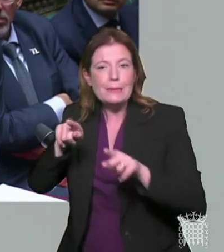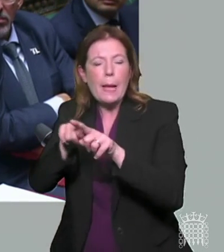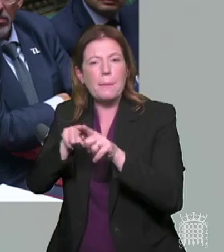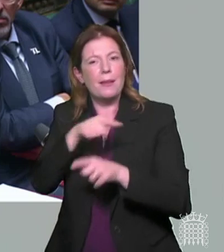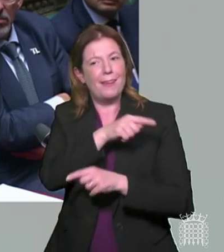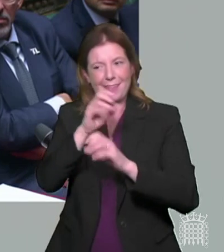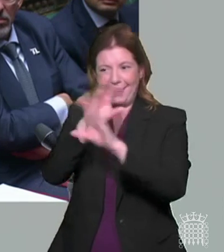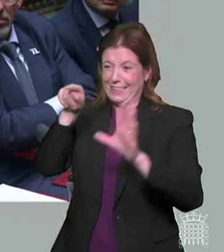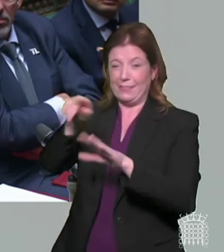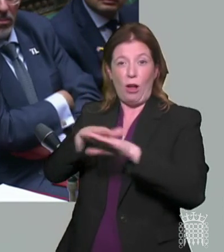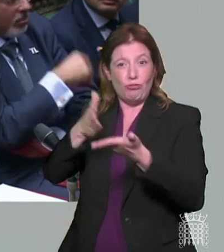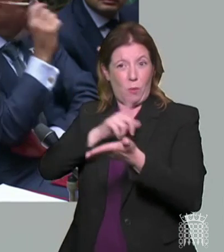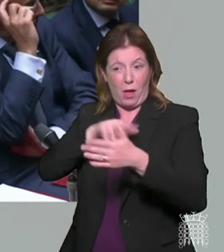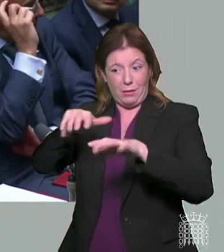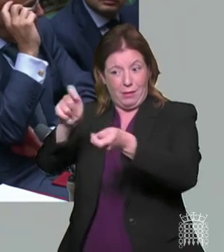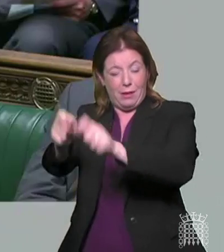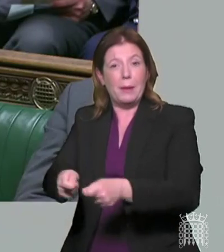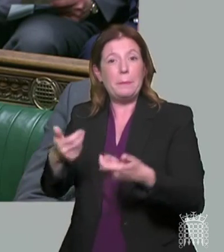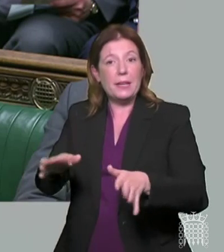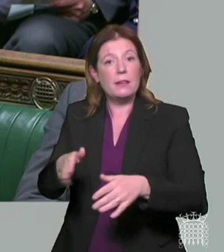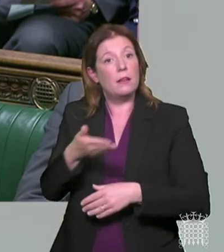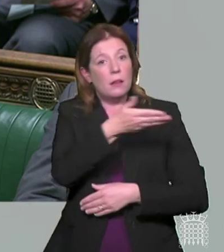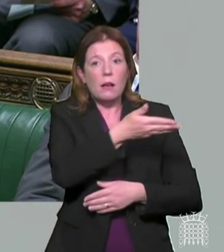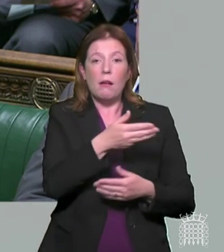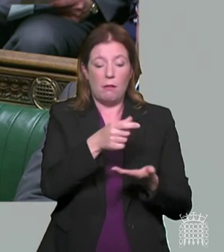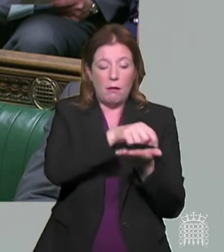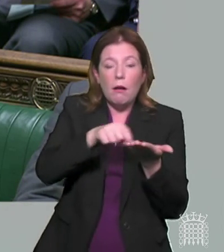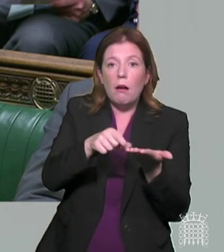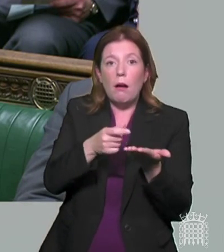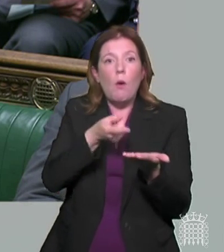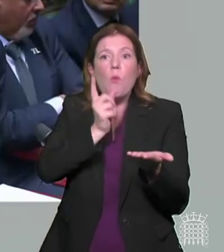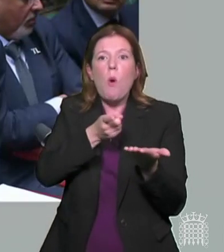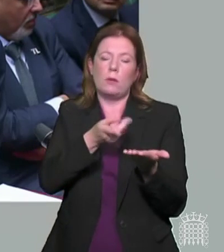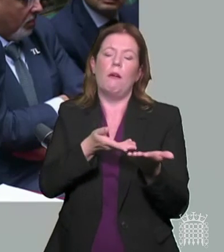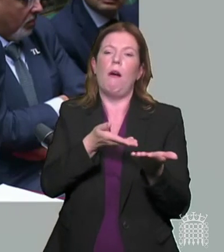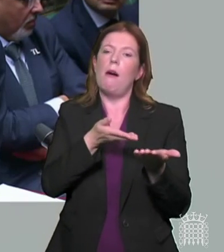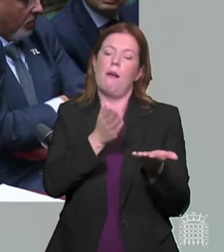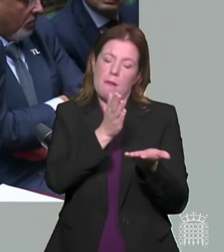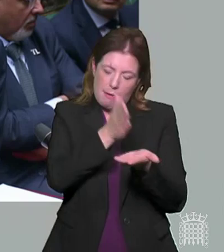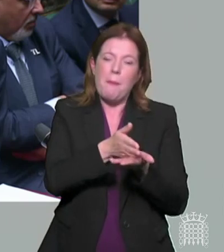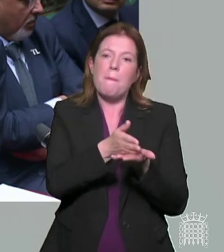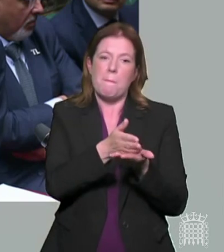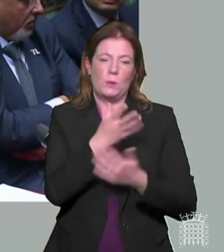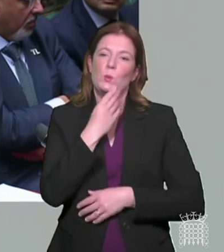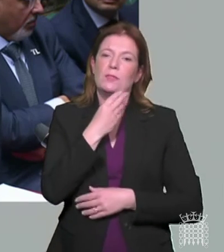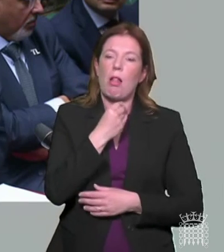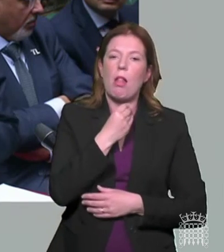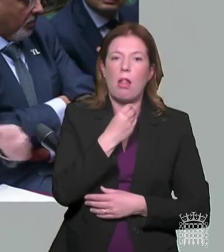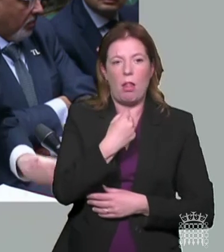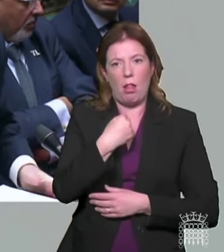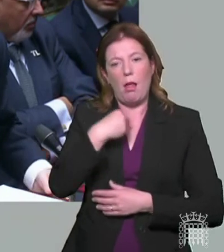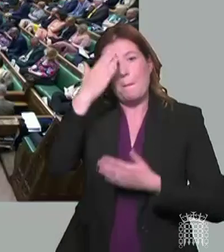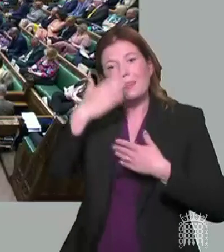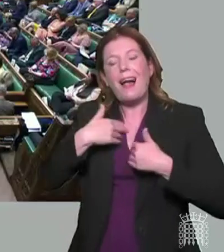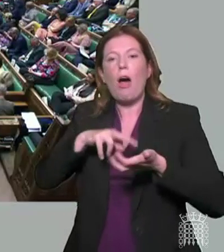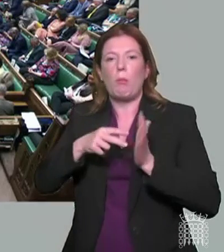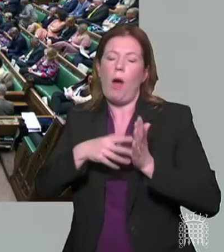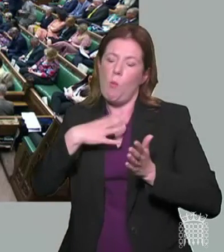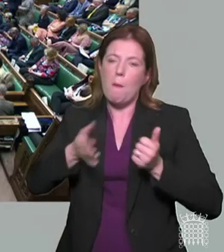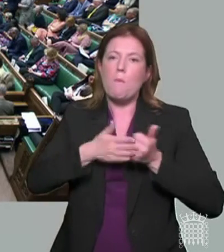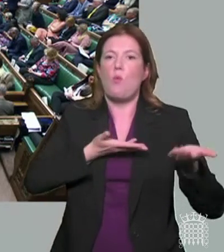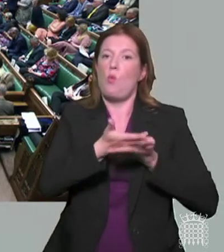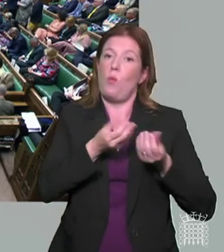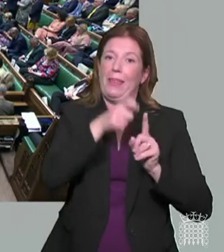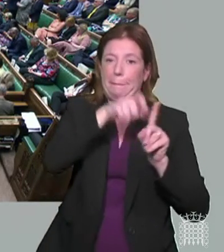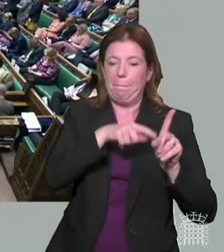His kitemark suggestion is extremely useful, and I will make sure that we follow it up as part of our mental health plan.